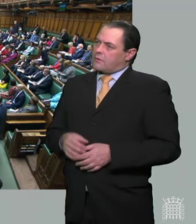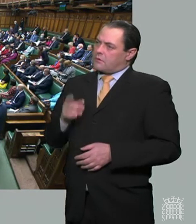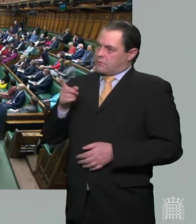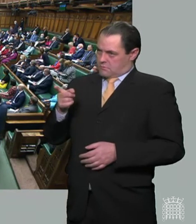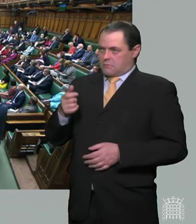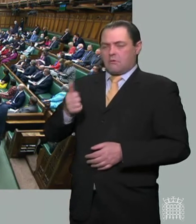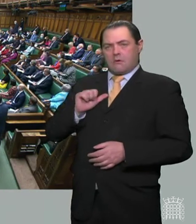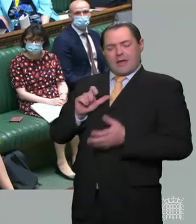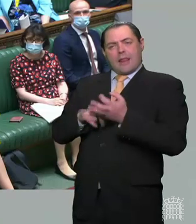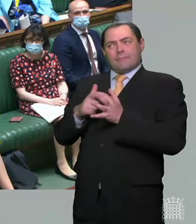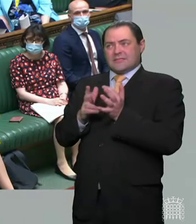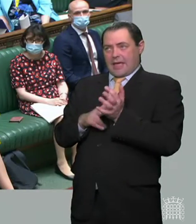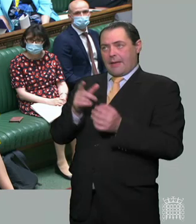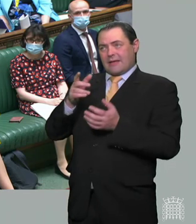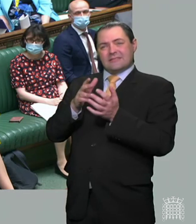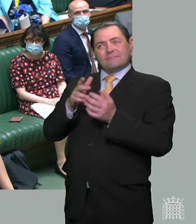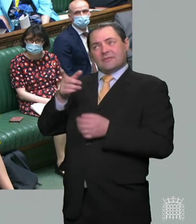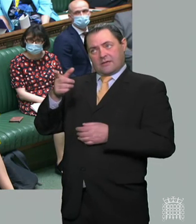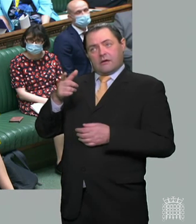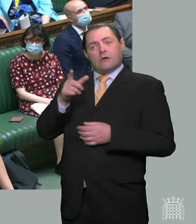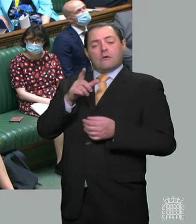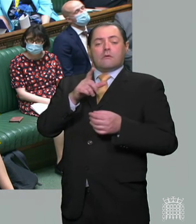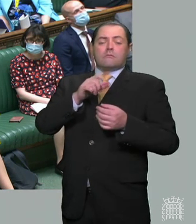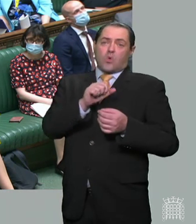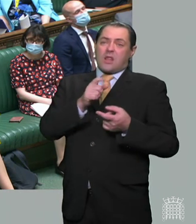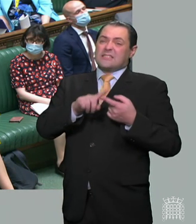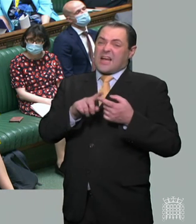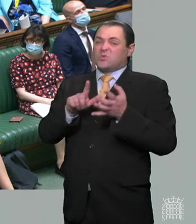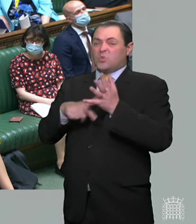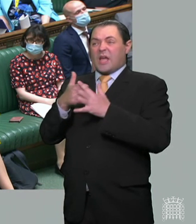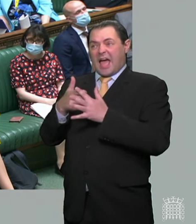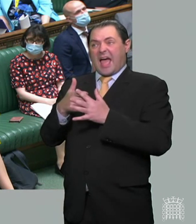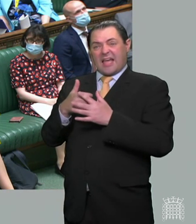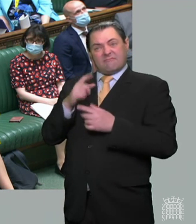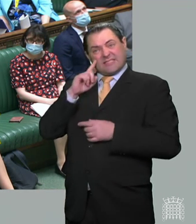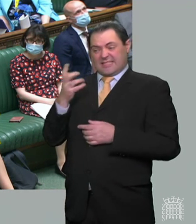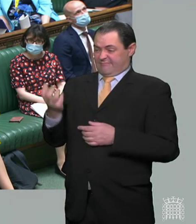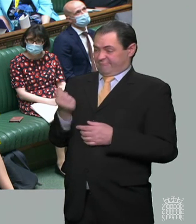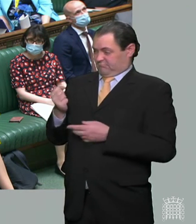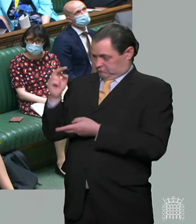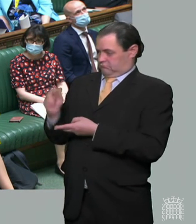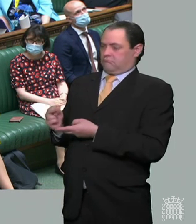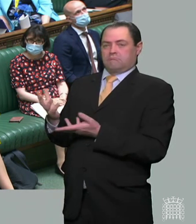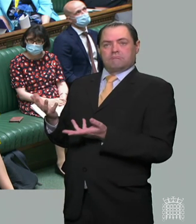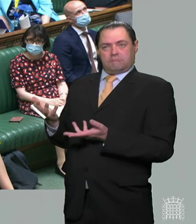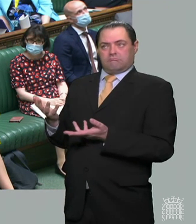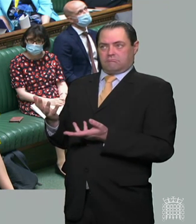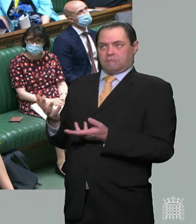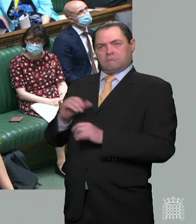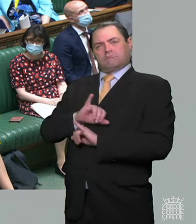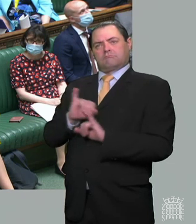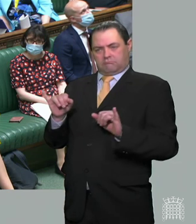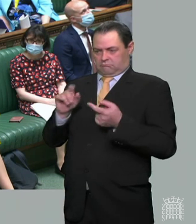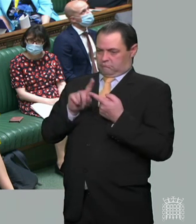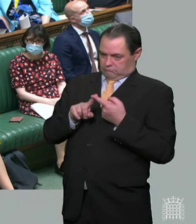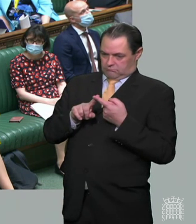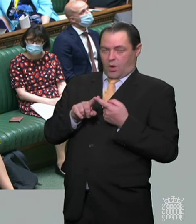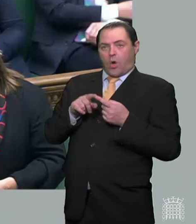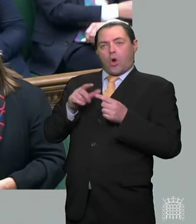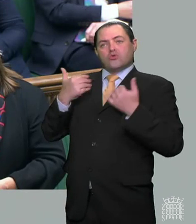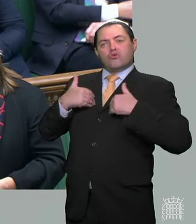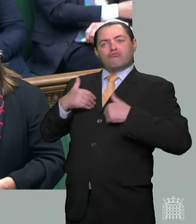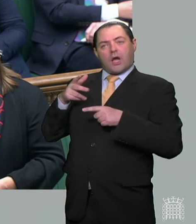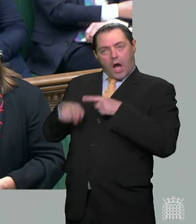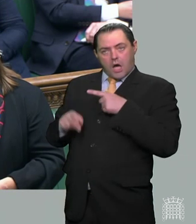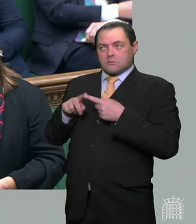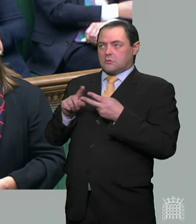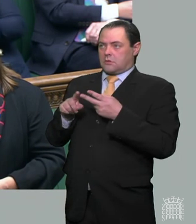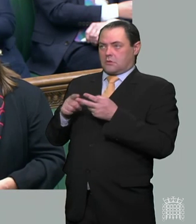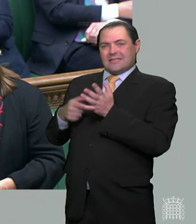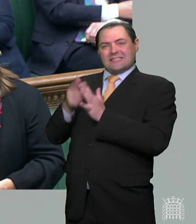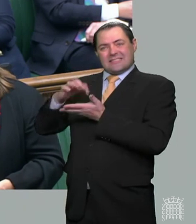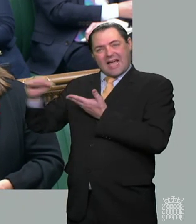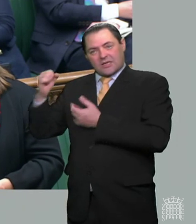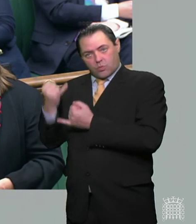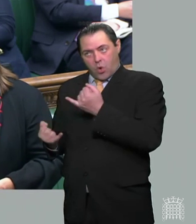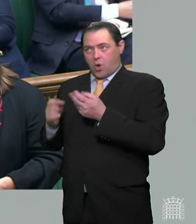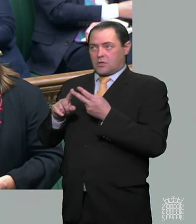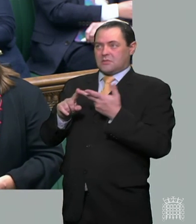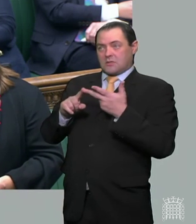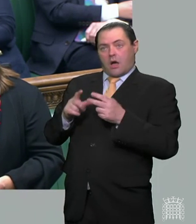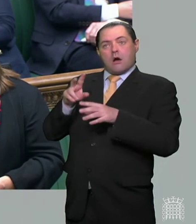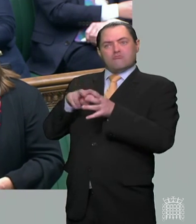Across Scotland and the UK, millions of families are seeing their incomes slashed by this Tory Government, with a toxic combination of Tory cuts, tax rises and the growing cost of Brexit.